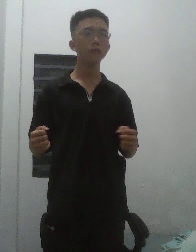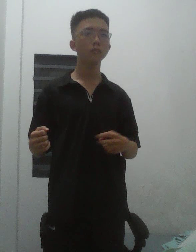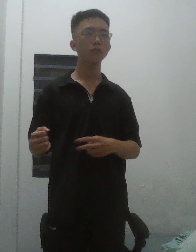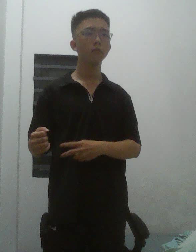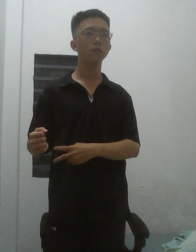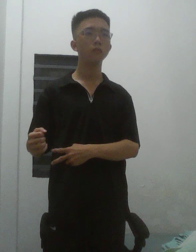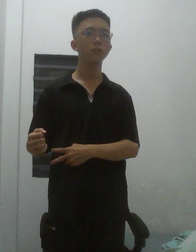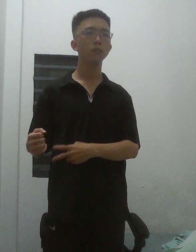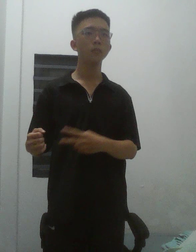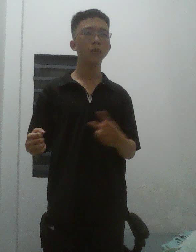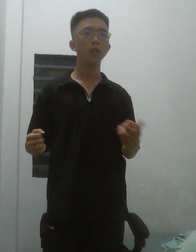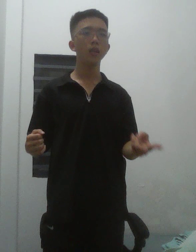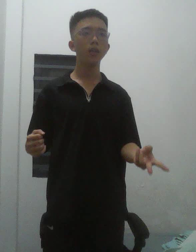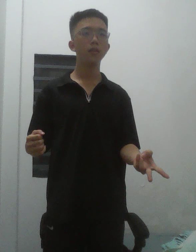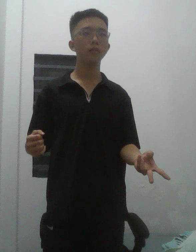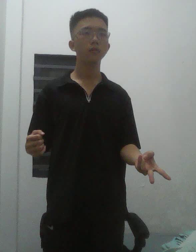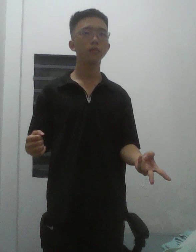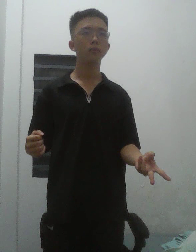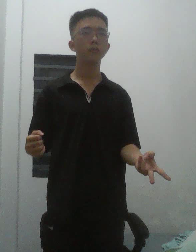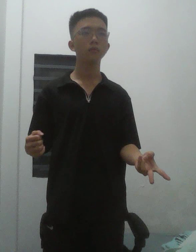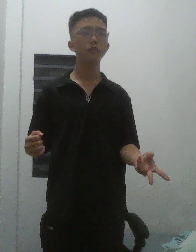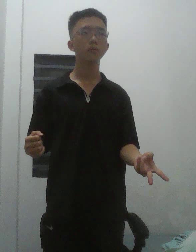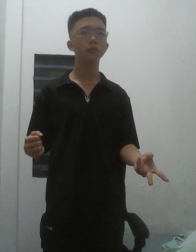it